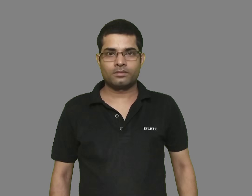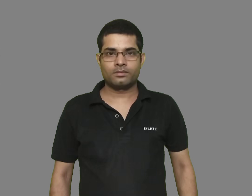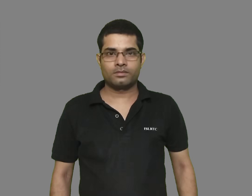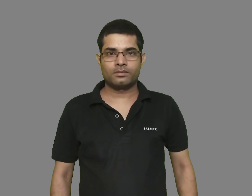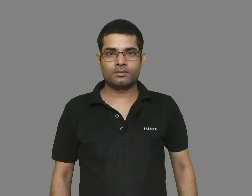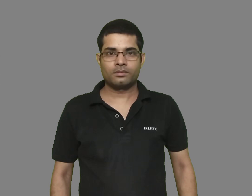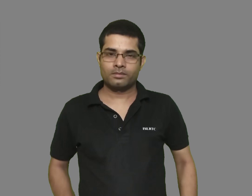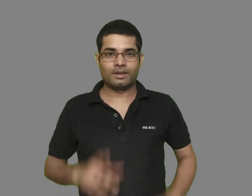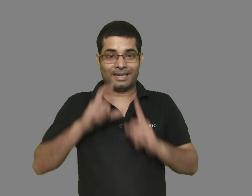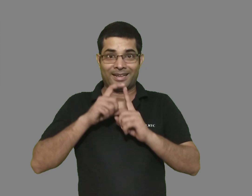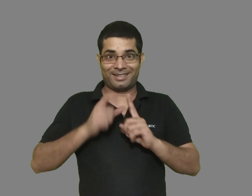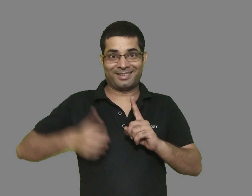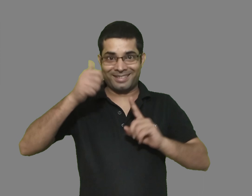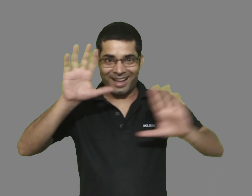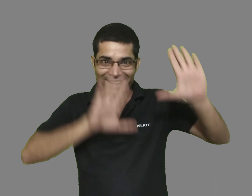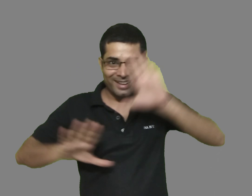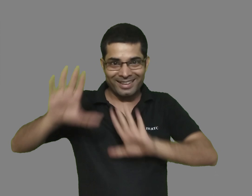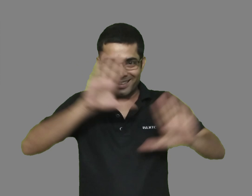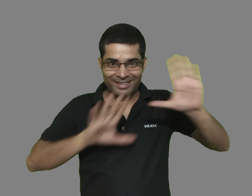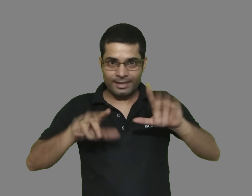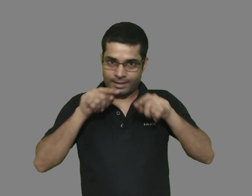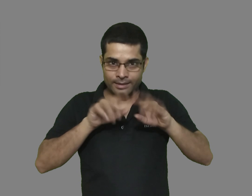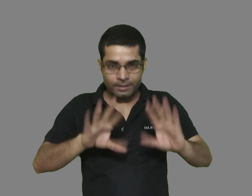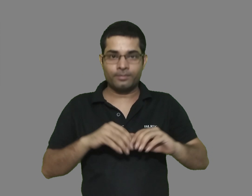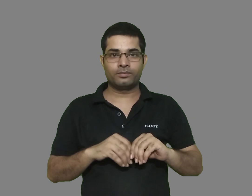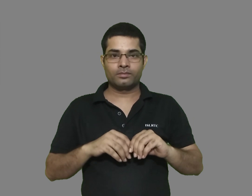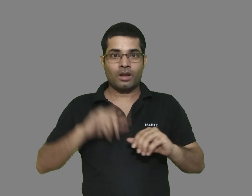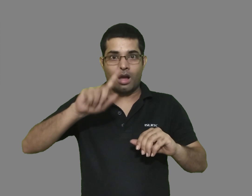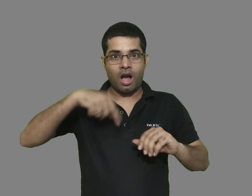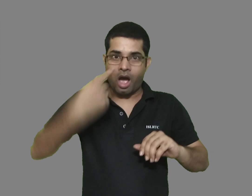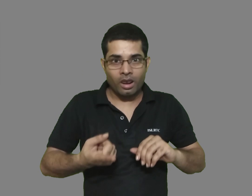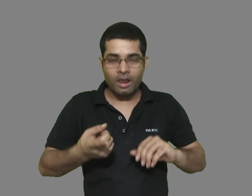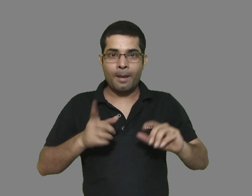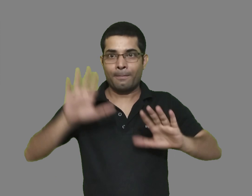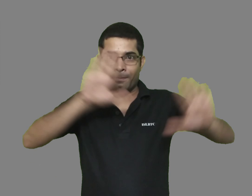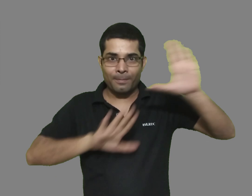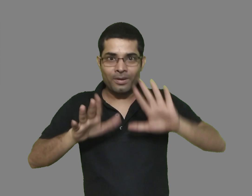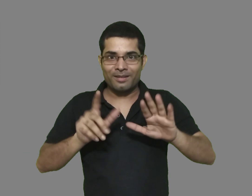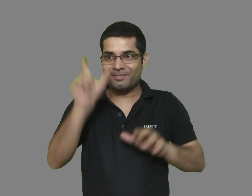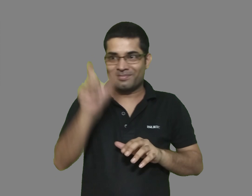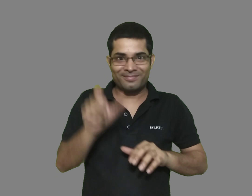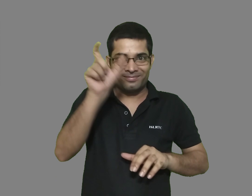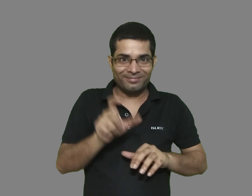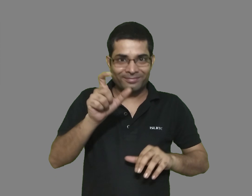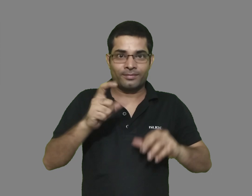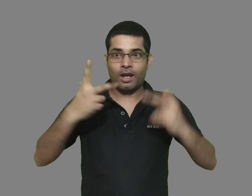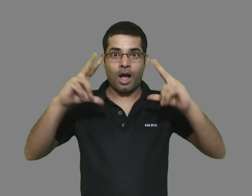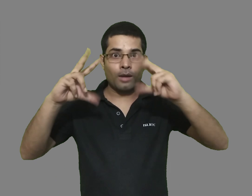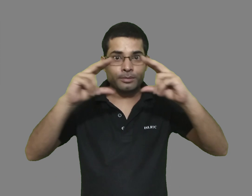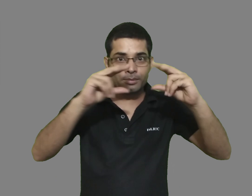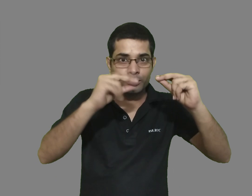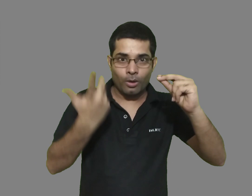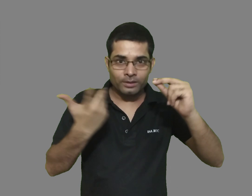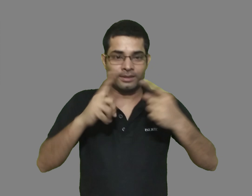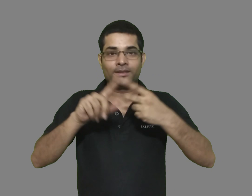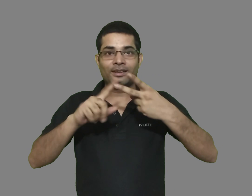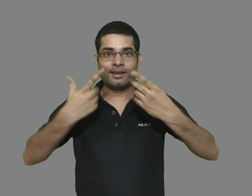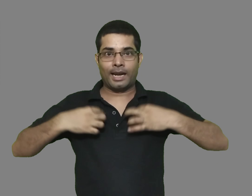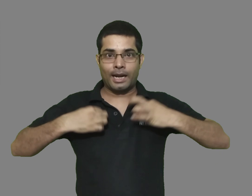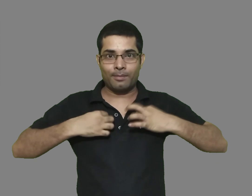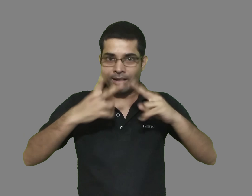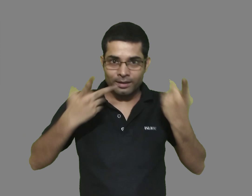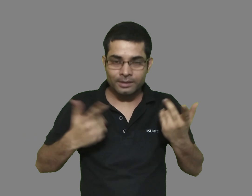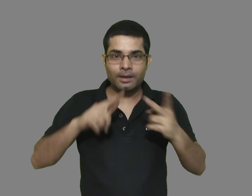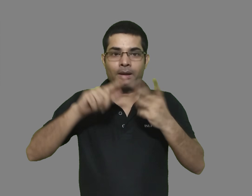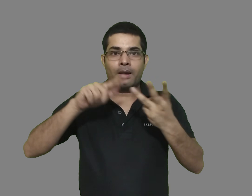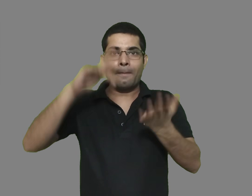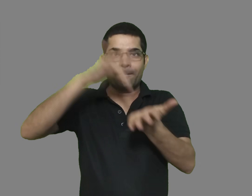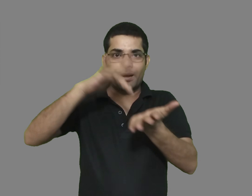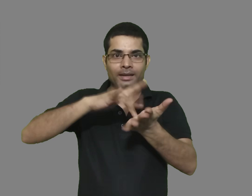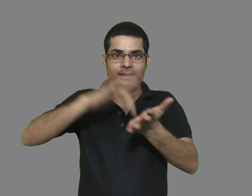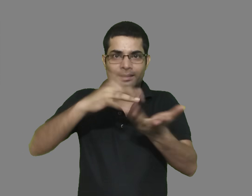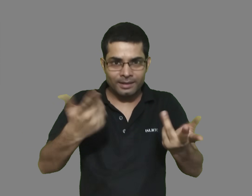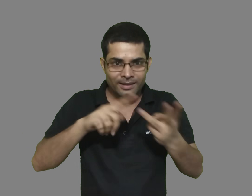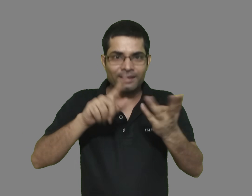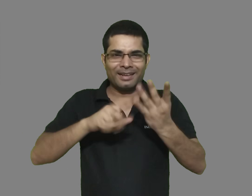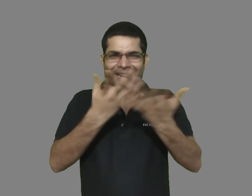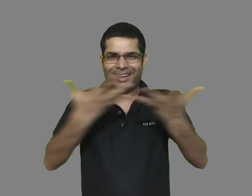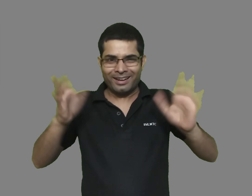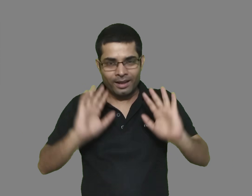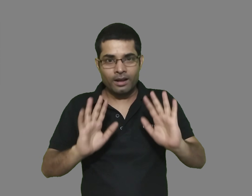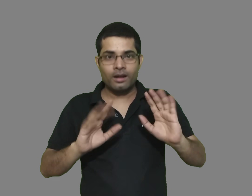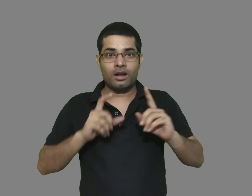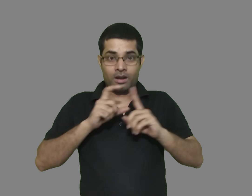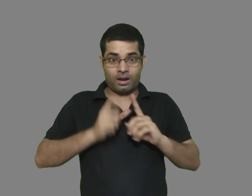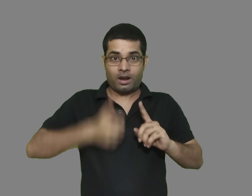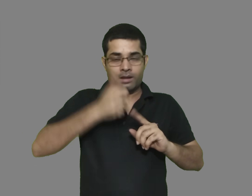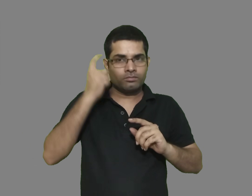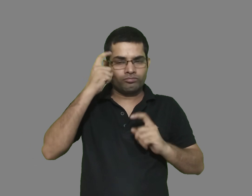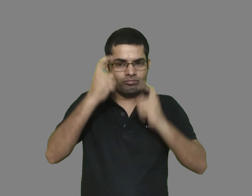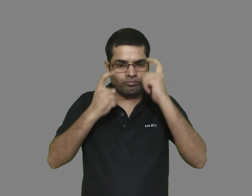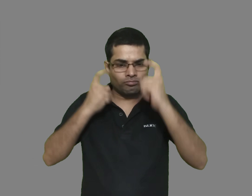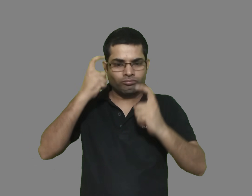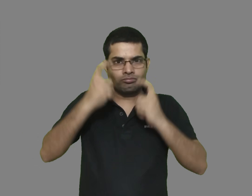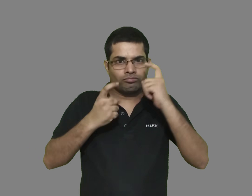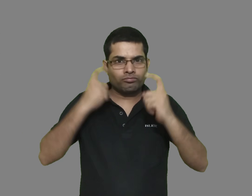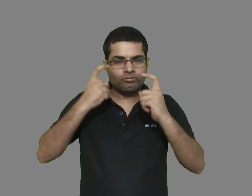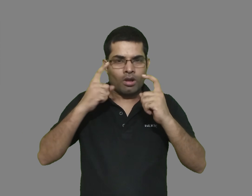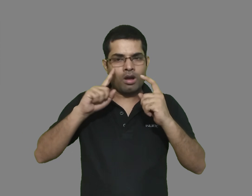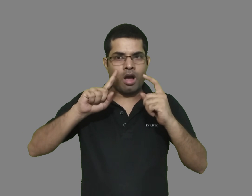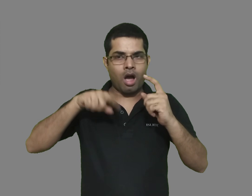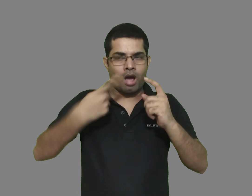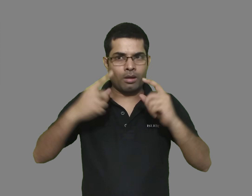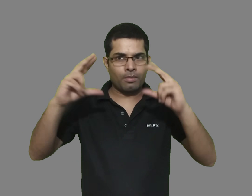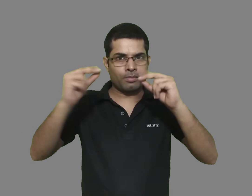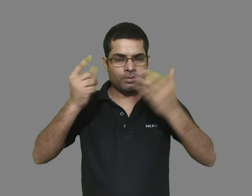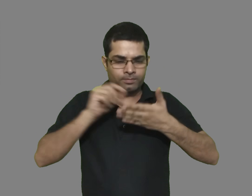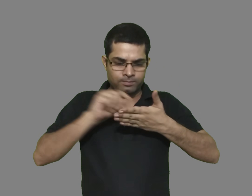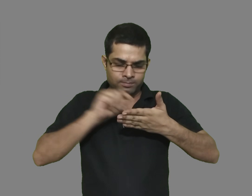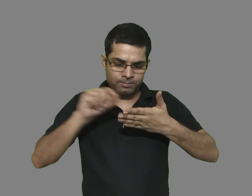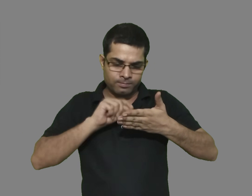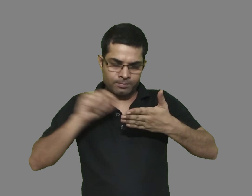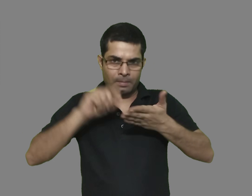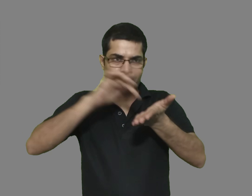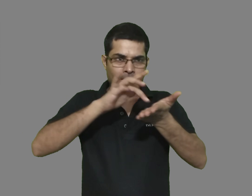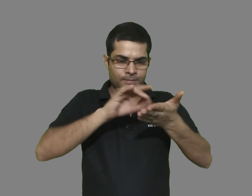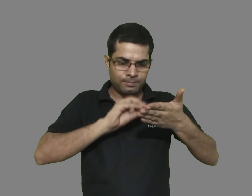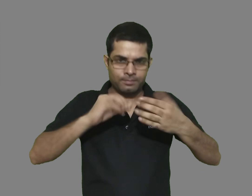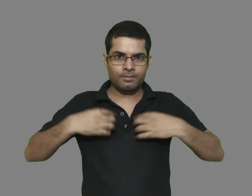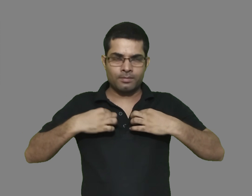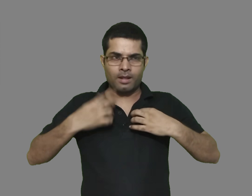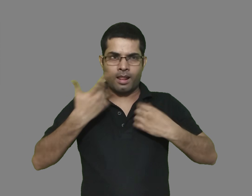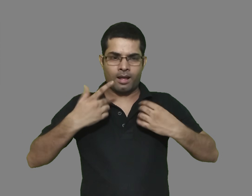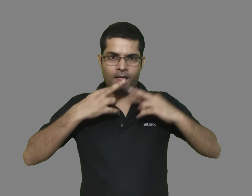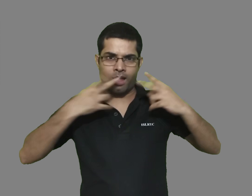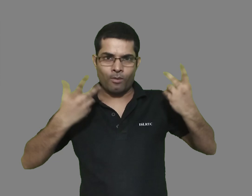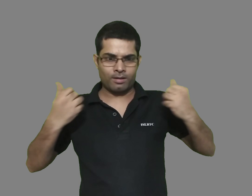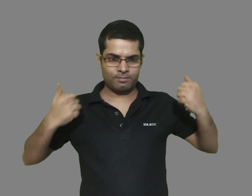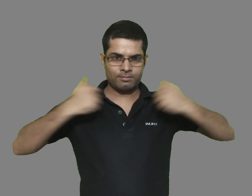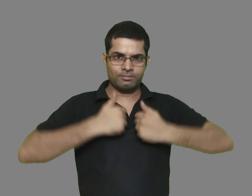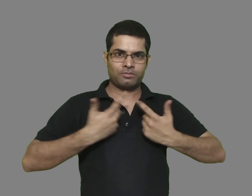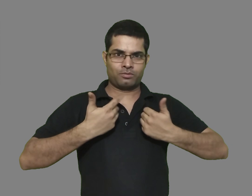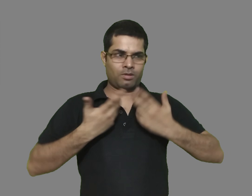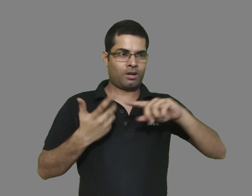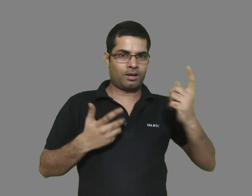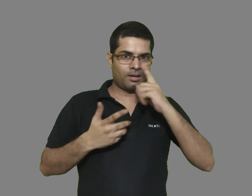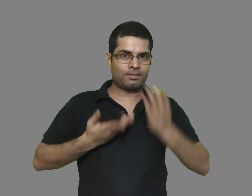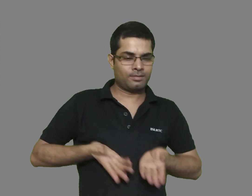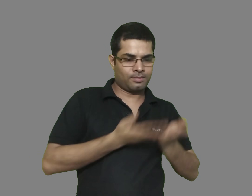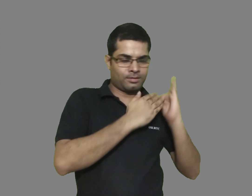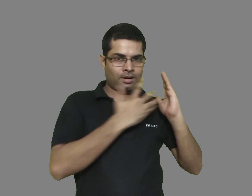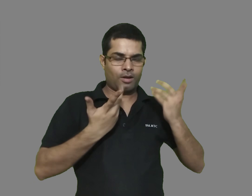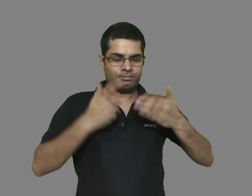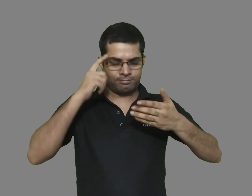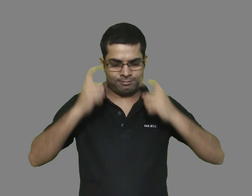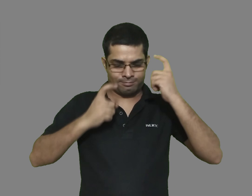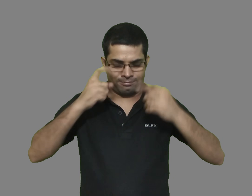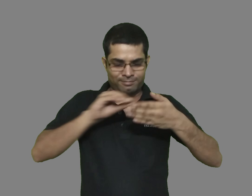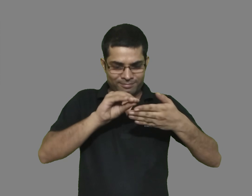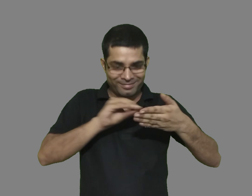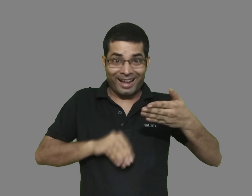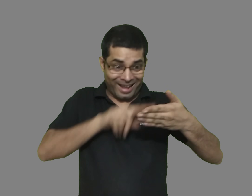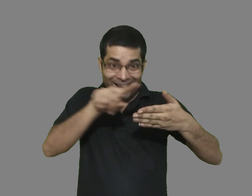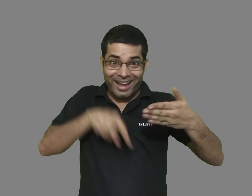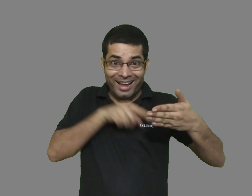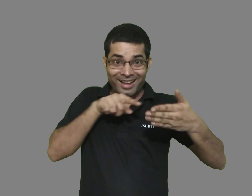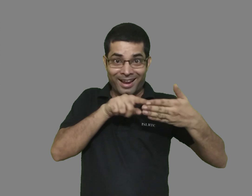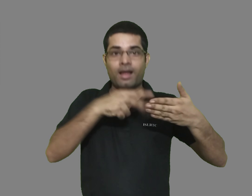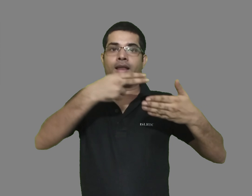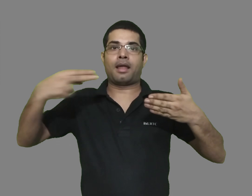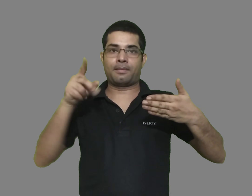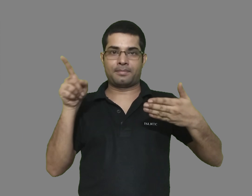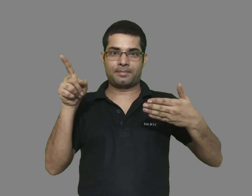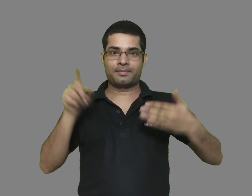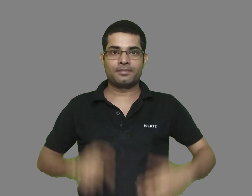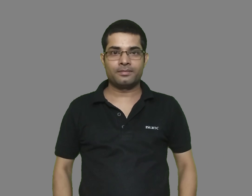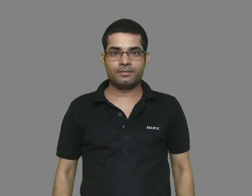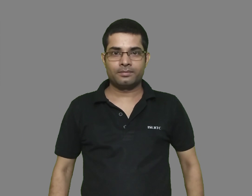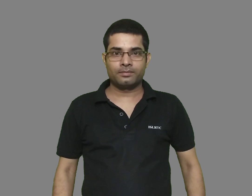Shot List